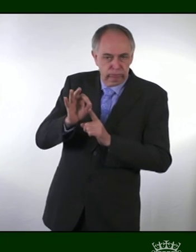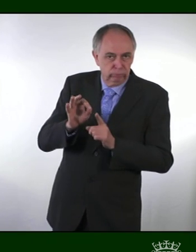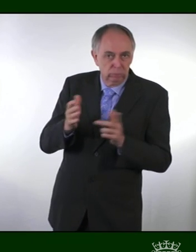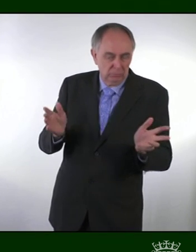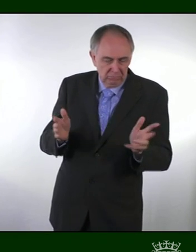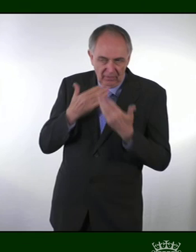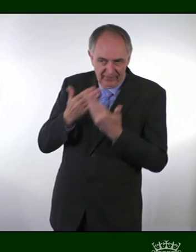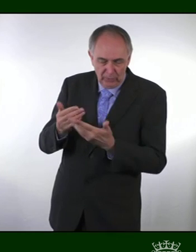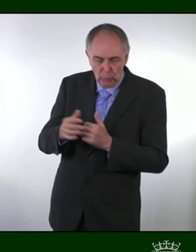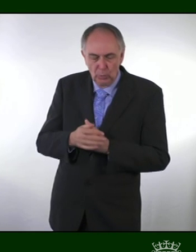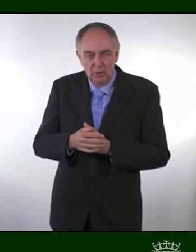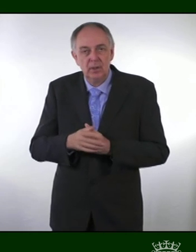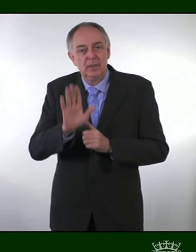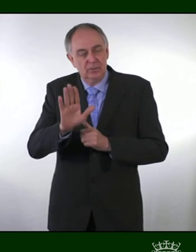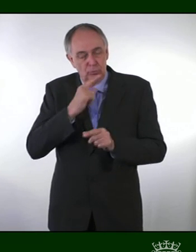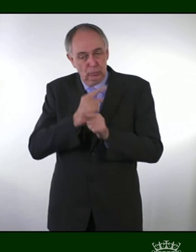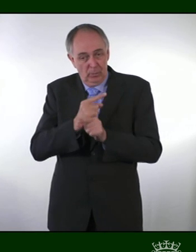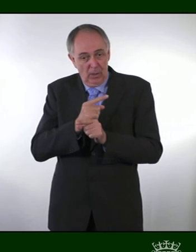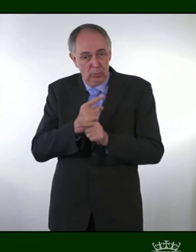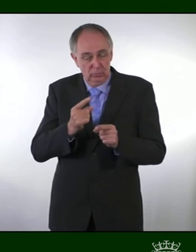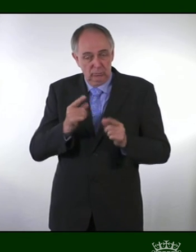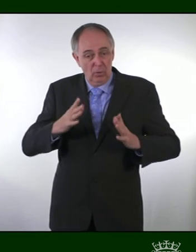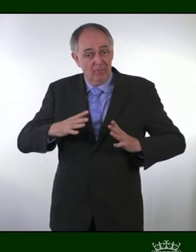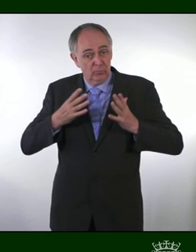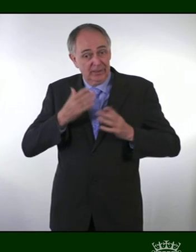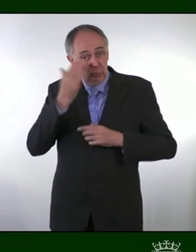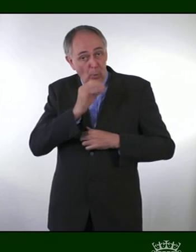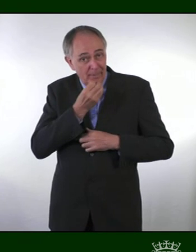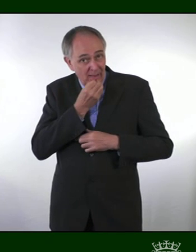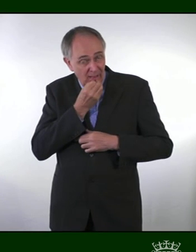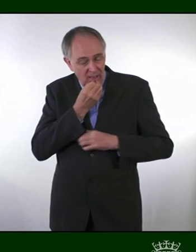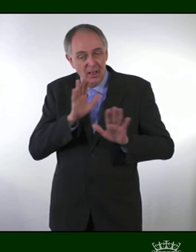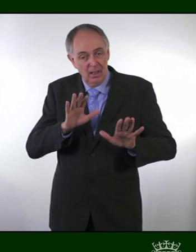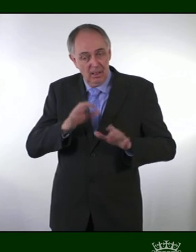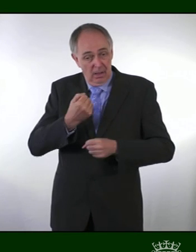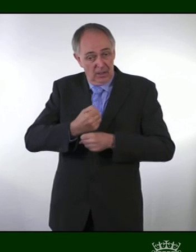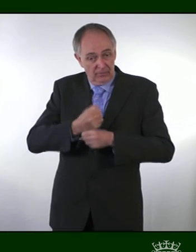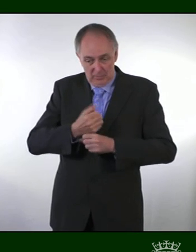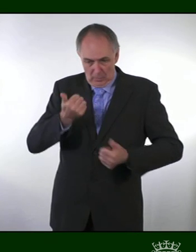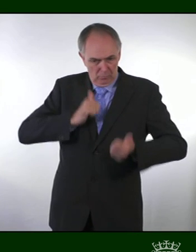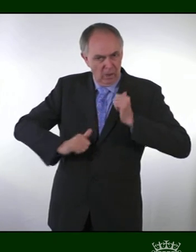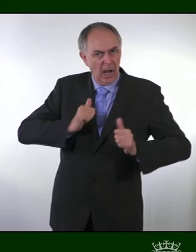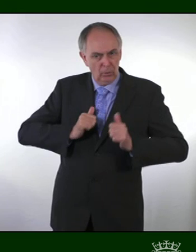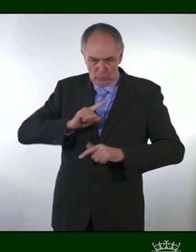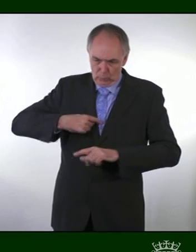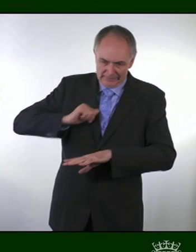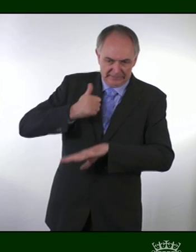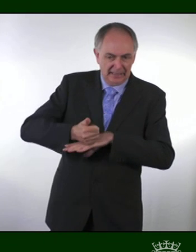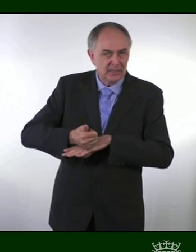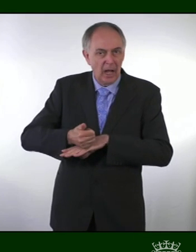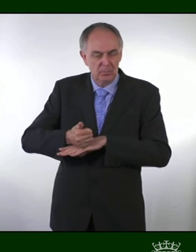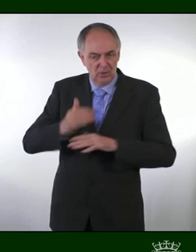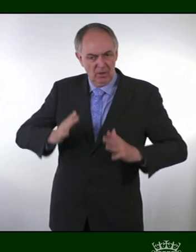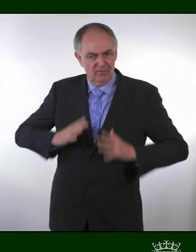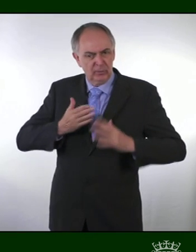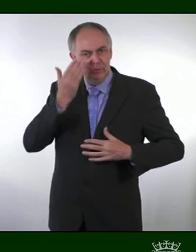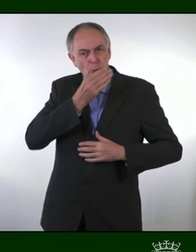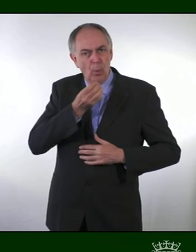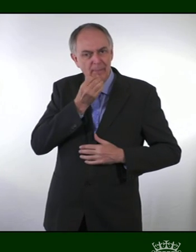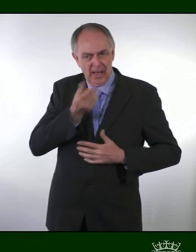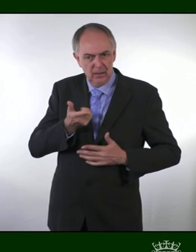But I can tell him, on free school meals, that this Government are very proud that we set up universal free school meals.